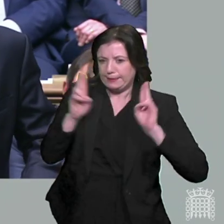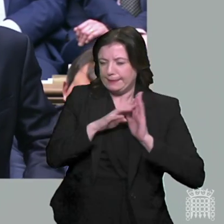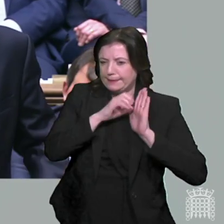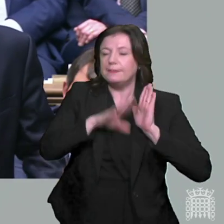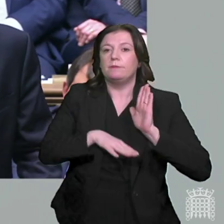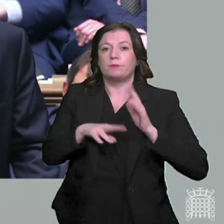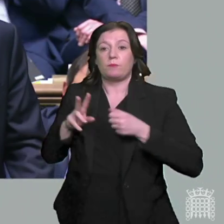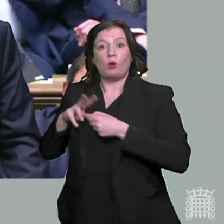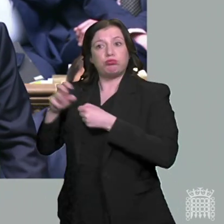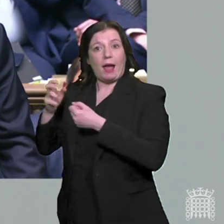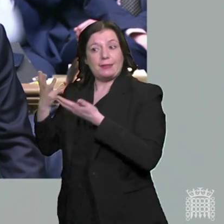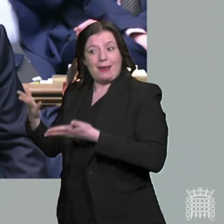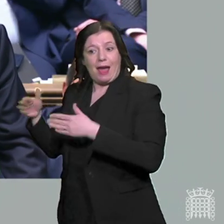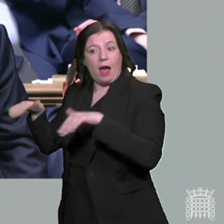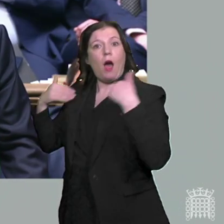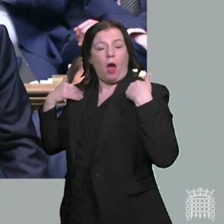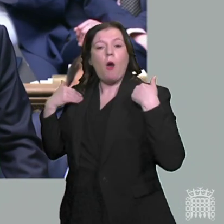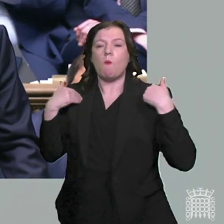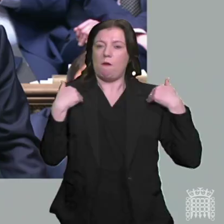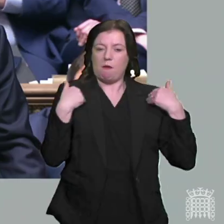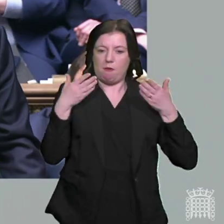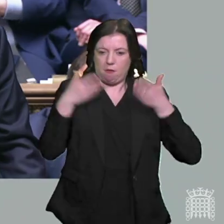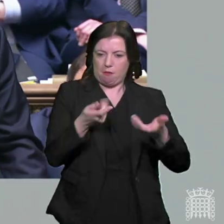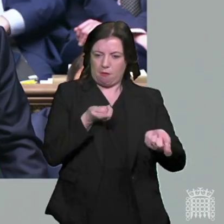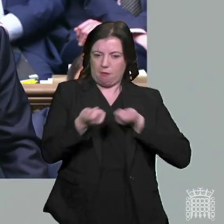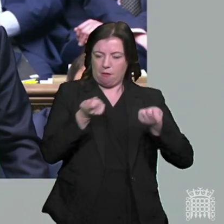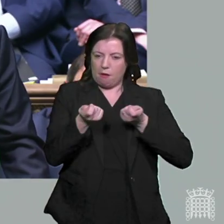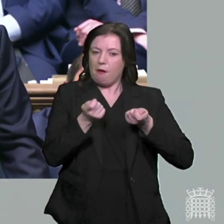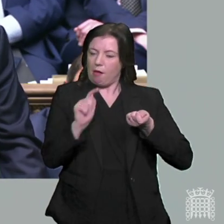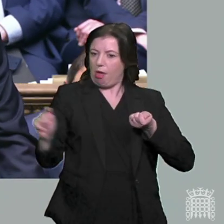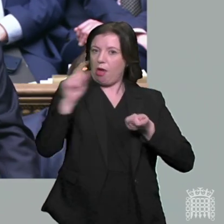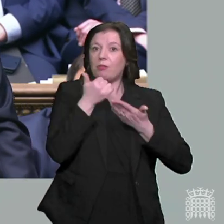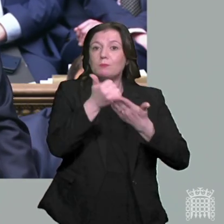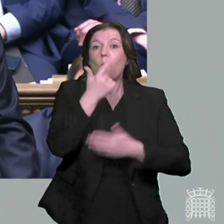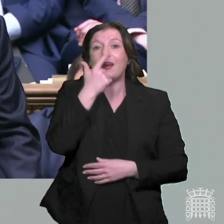With our Brexit autonomy, we can do the same for our high-growth sectors.